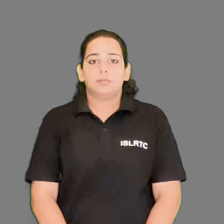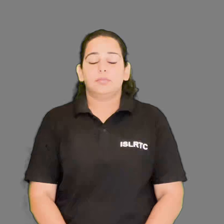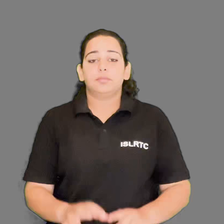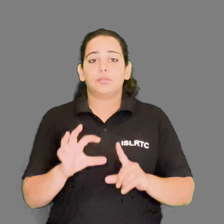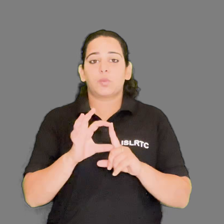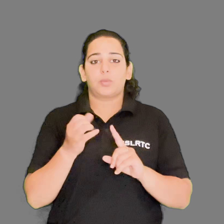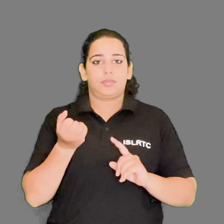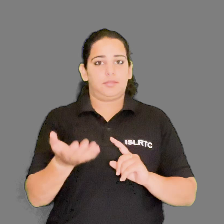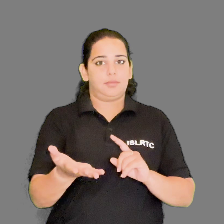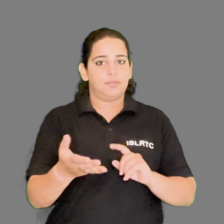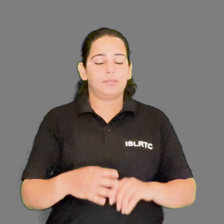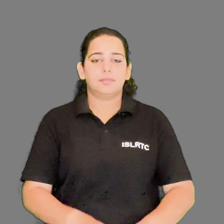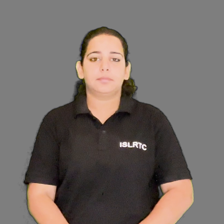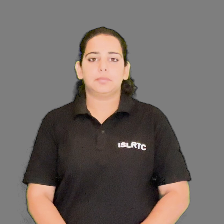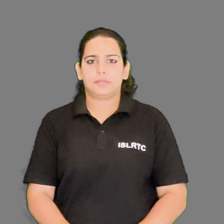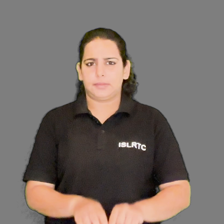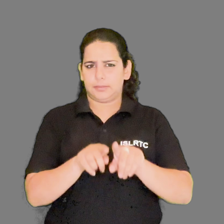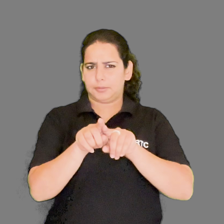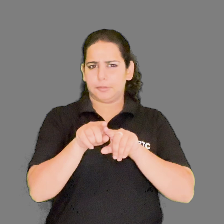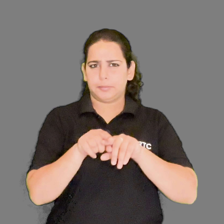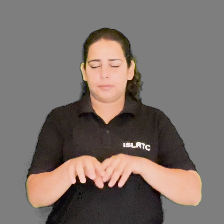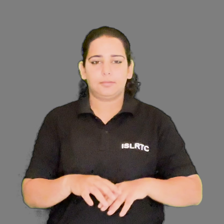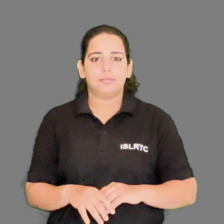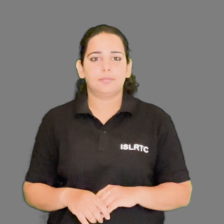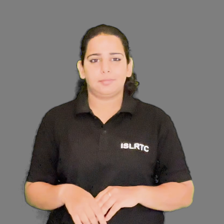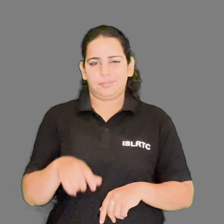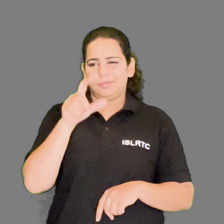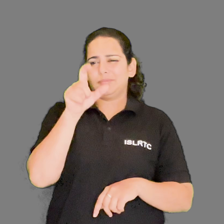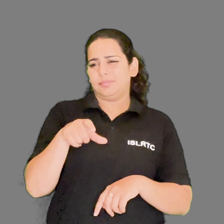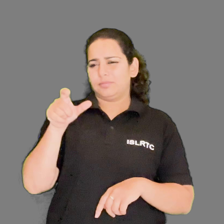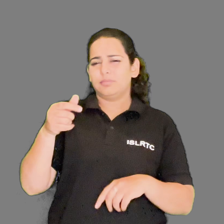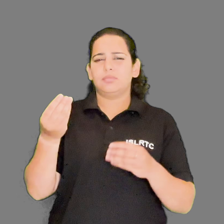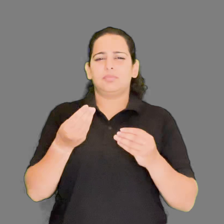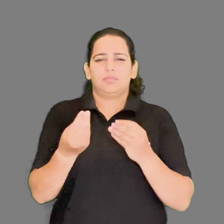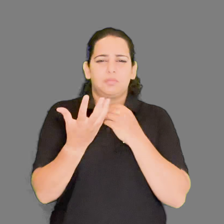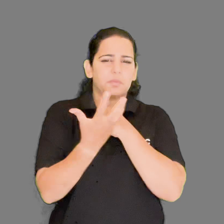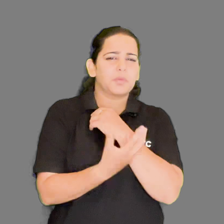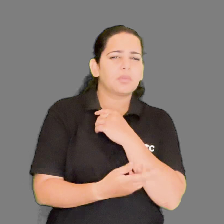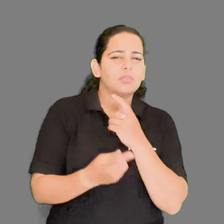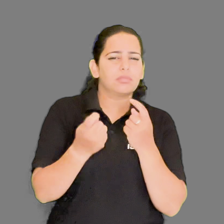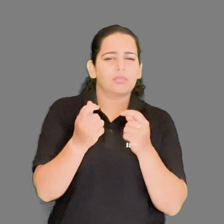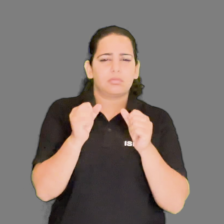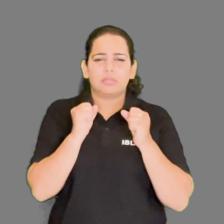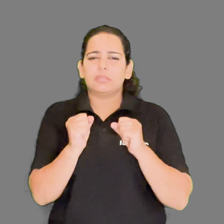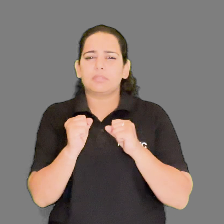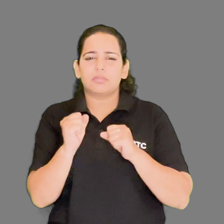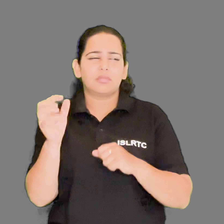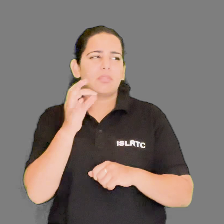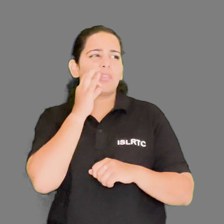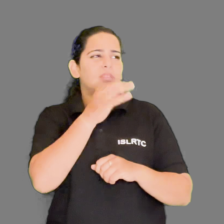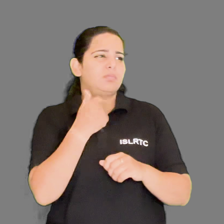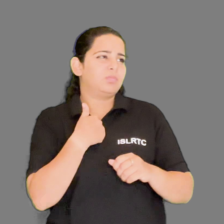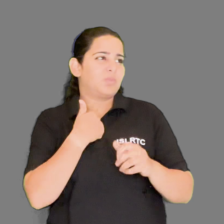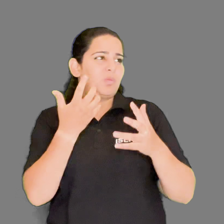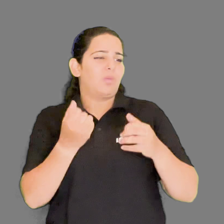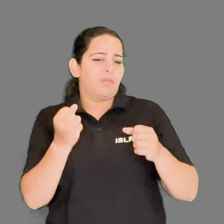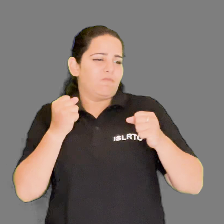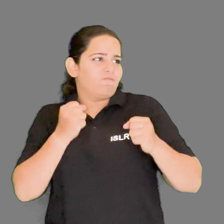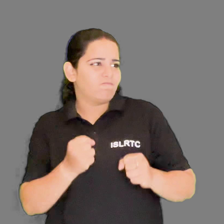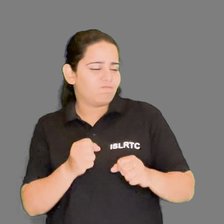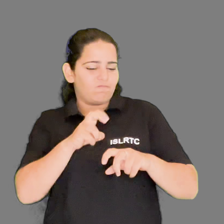Donation Something that is given to a charity, especially a sum of money